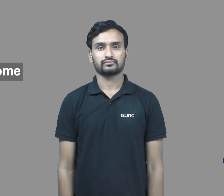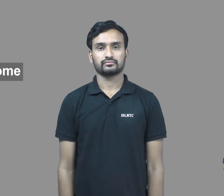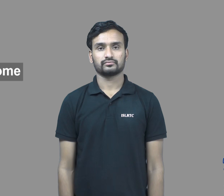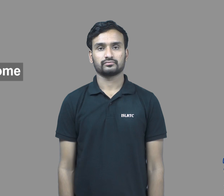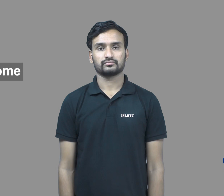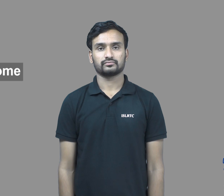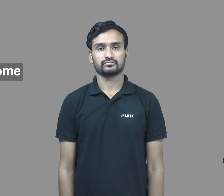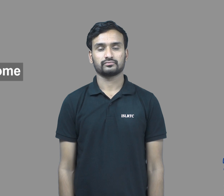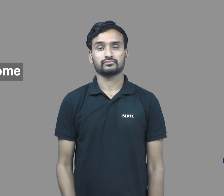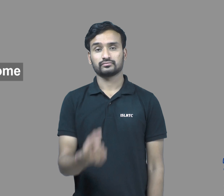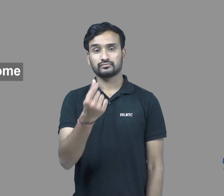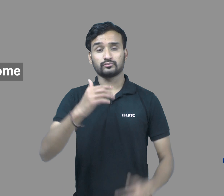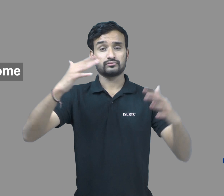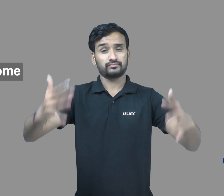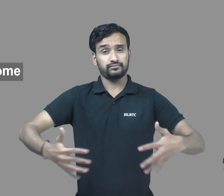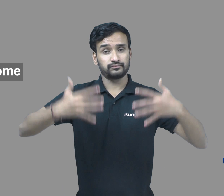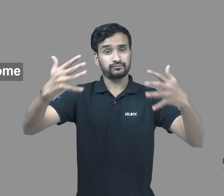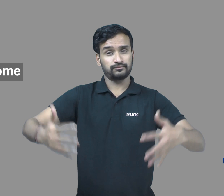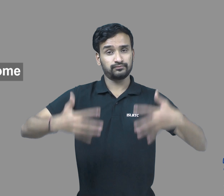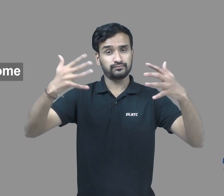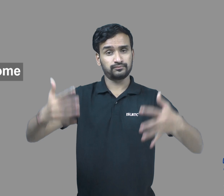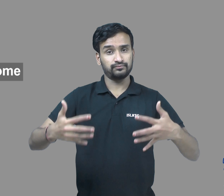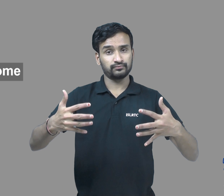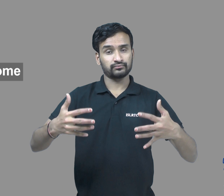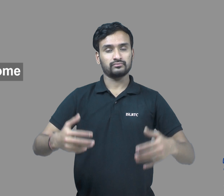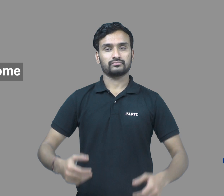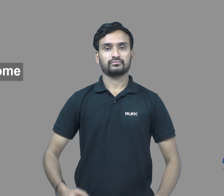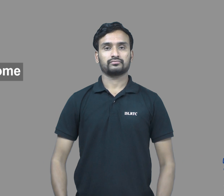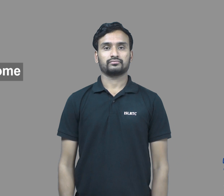Income